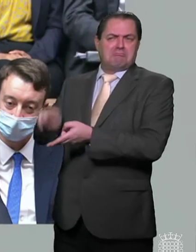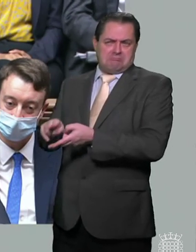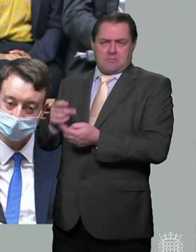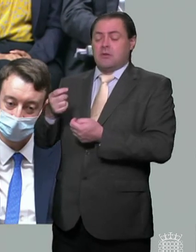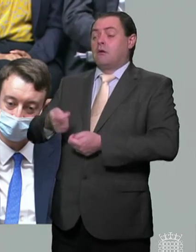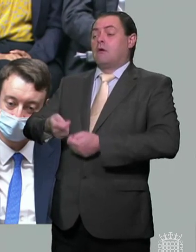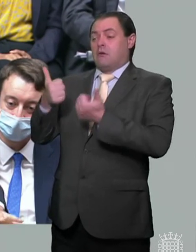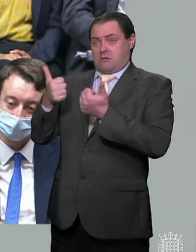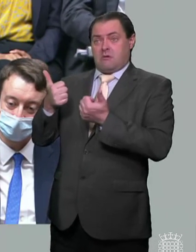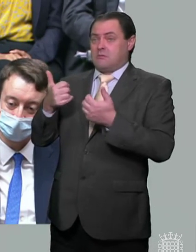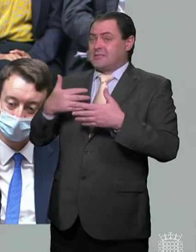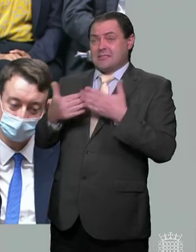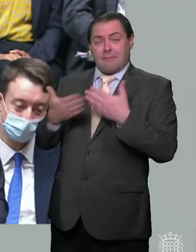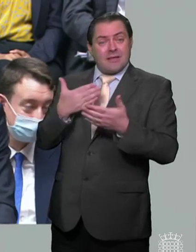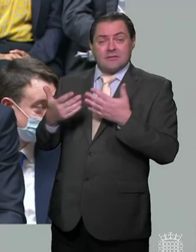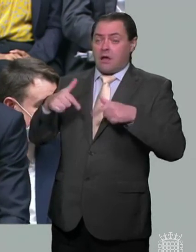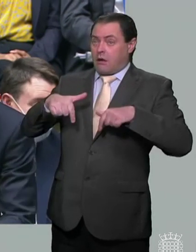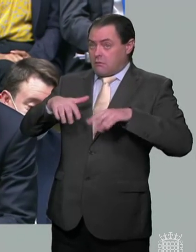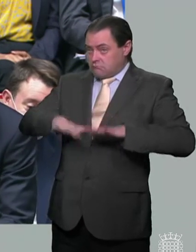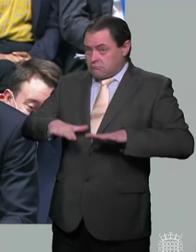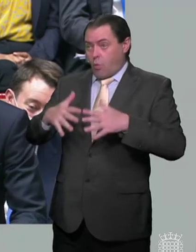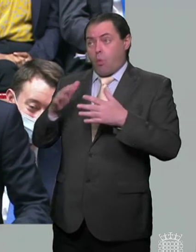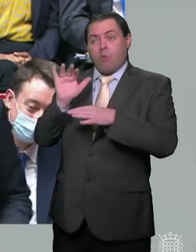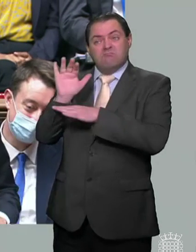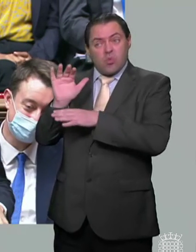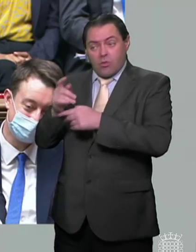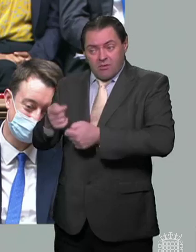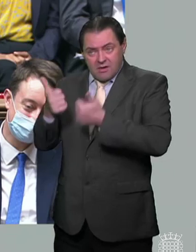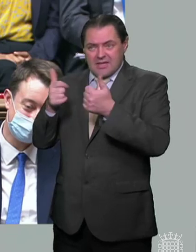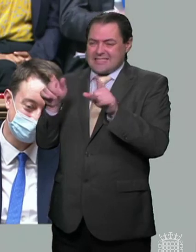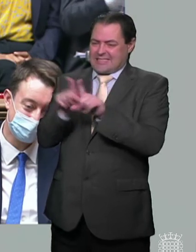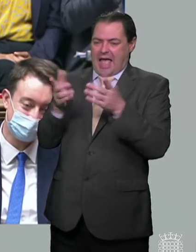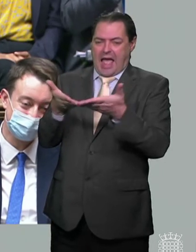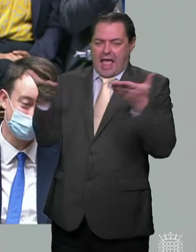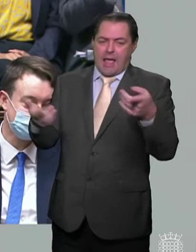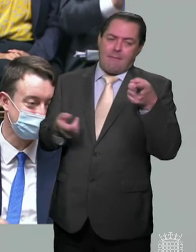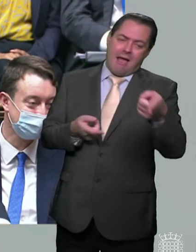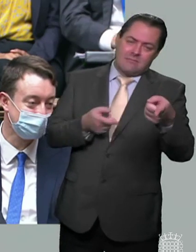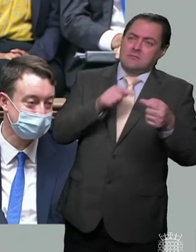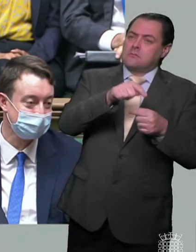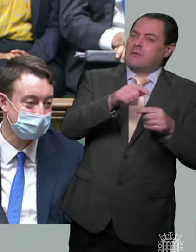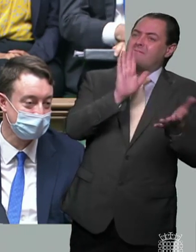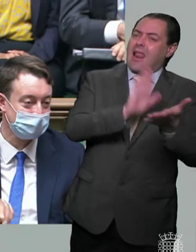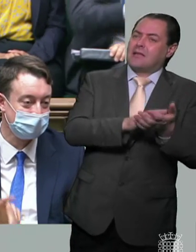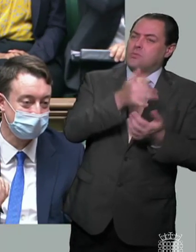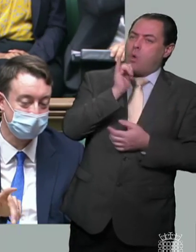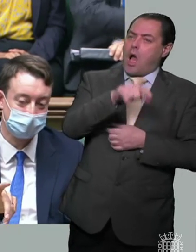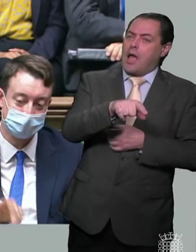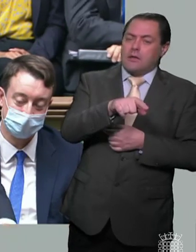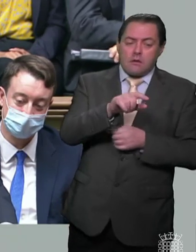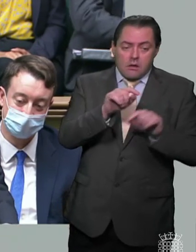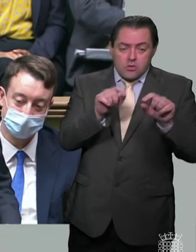Sparkling wines, wherever they are produced, will now pay the same duty as still wines of equivalent strength.